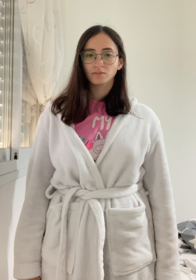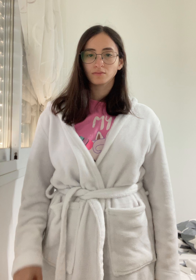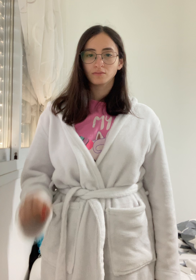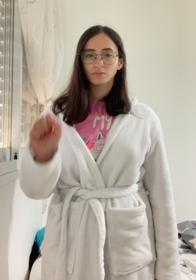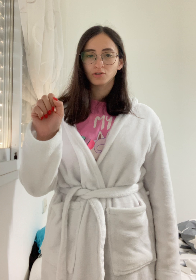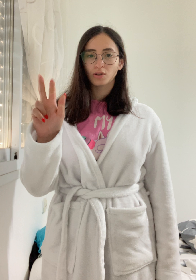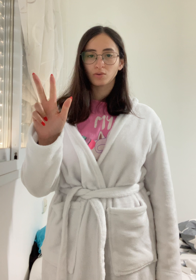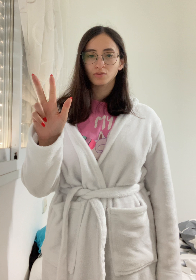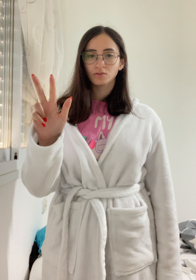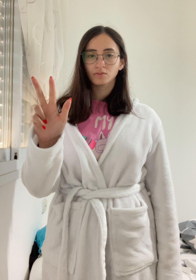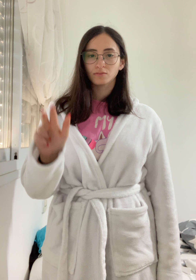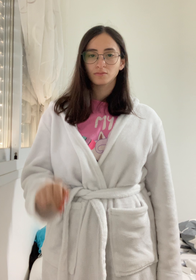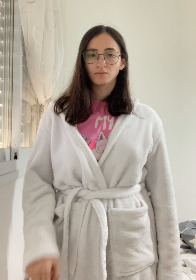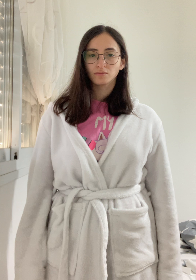שלוש